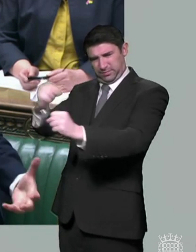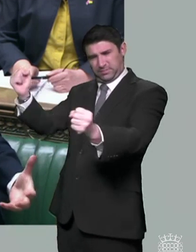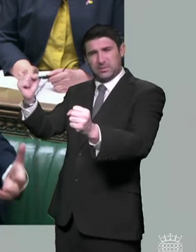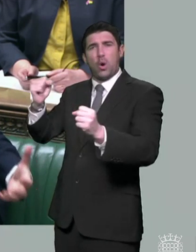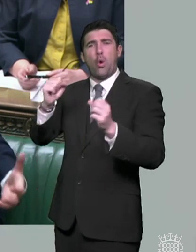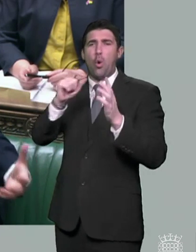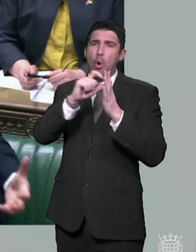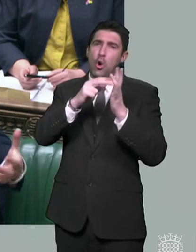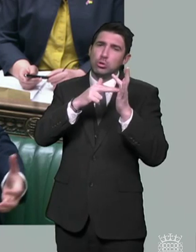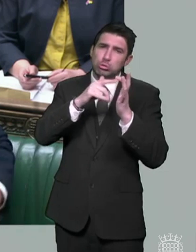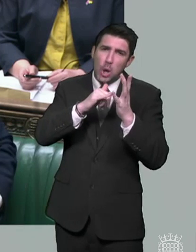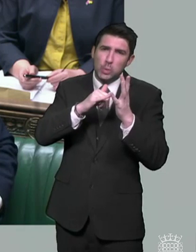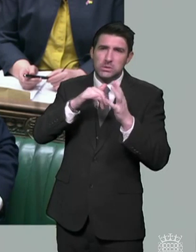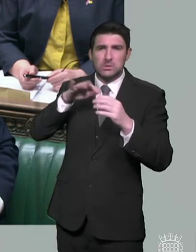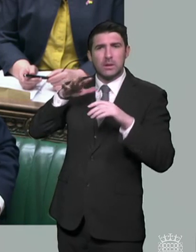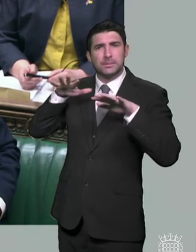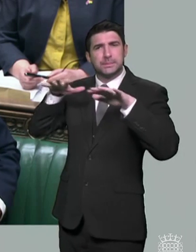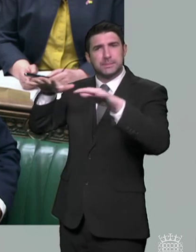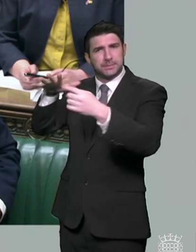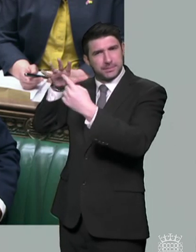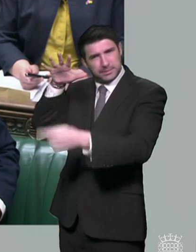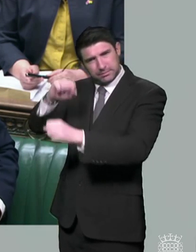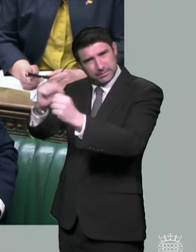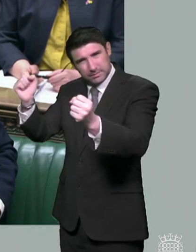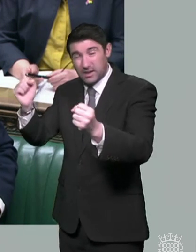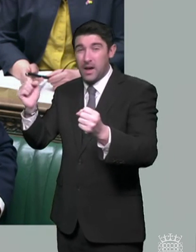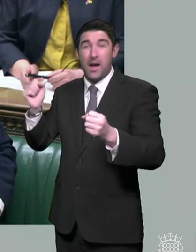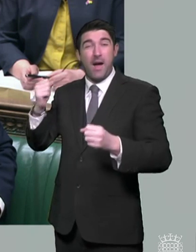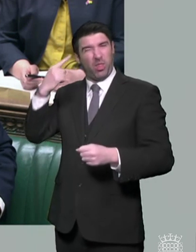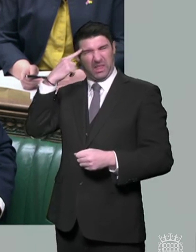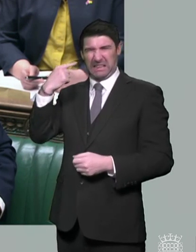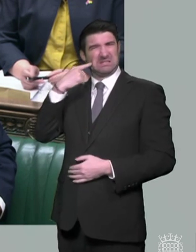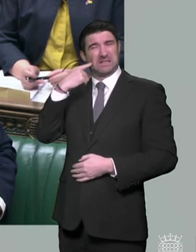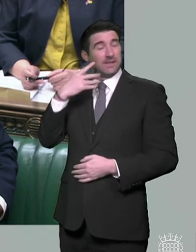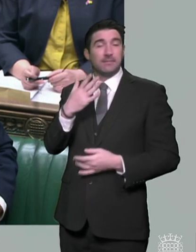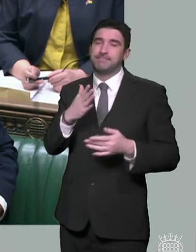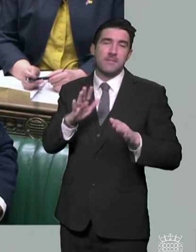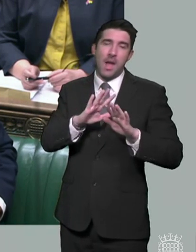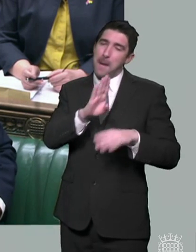Technically and militarily, however, it turns out that, unfortunately, it is not as easy as people might think.